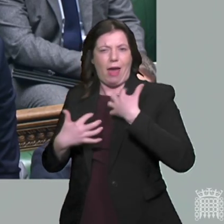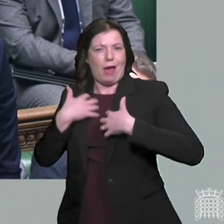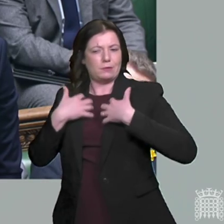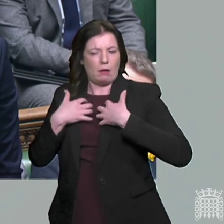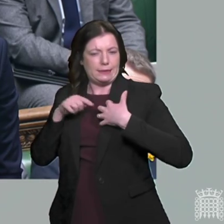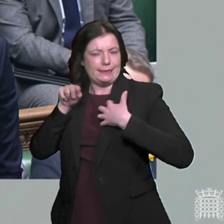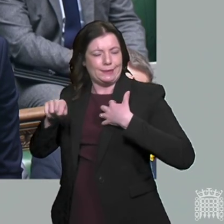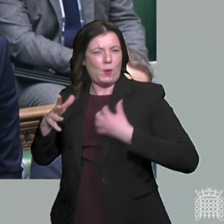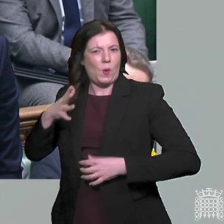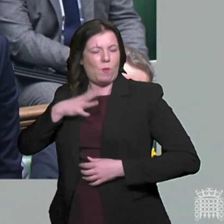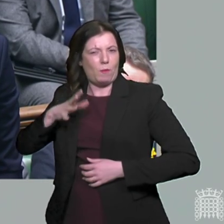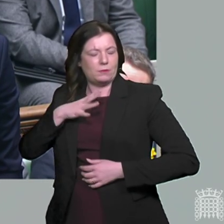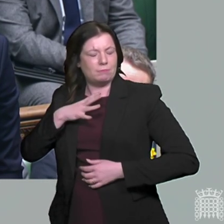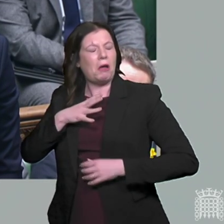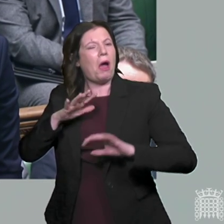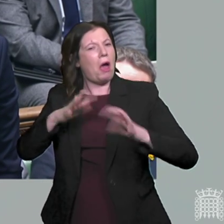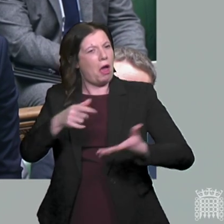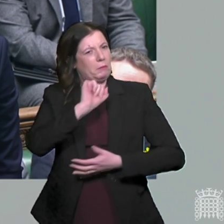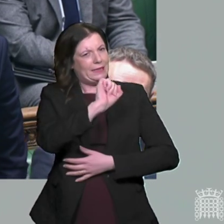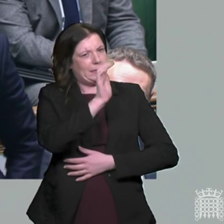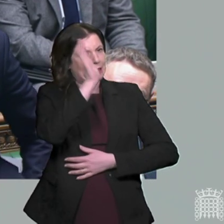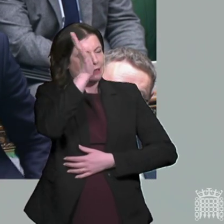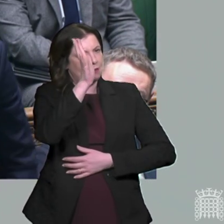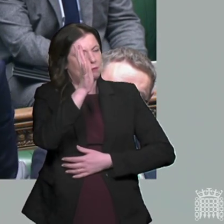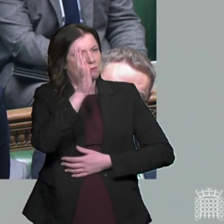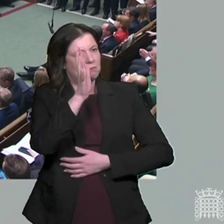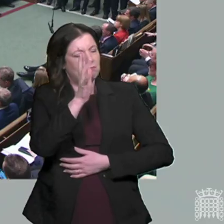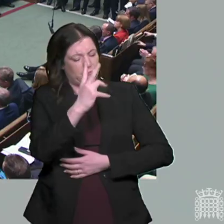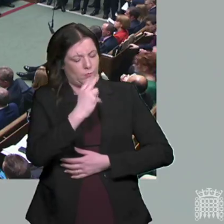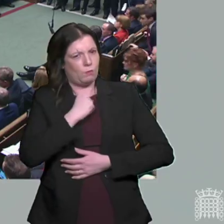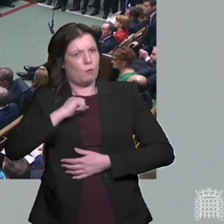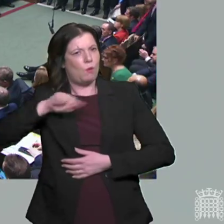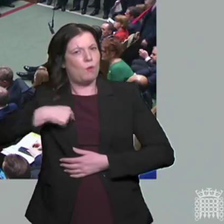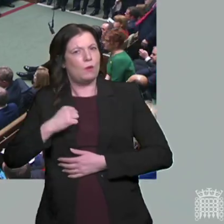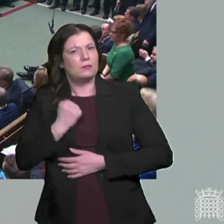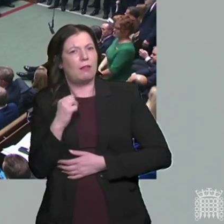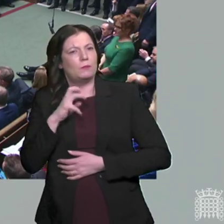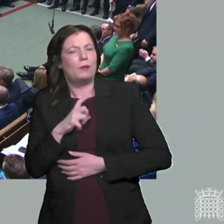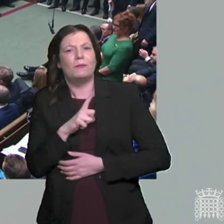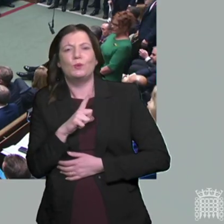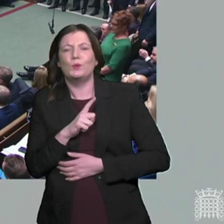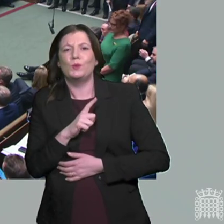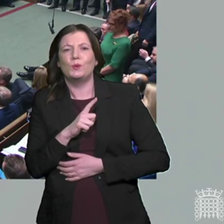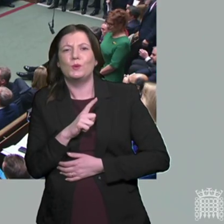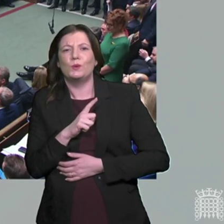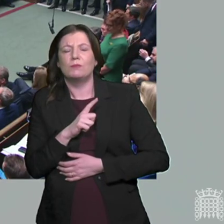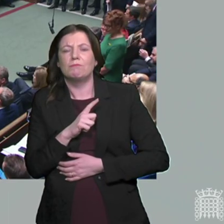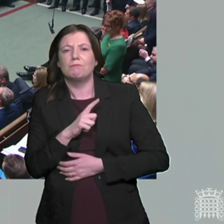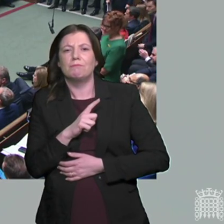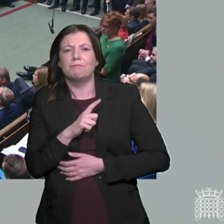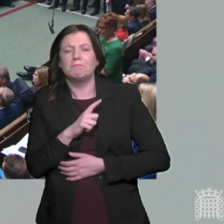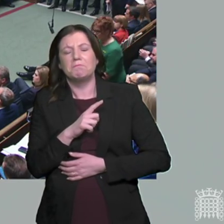If that is the case, why is he denying it to the rest of us?